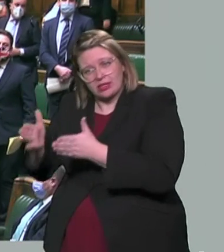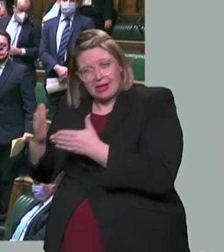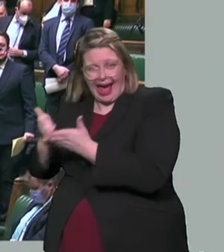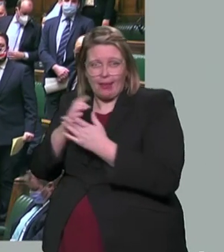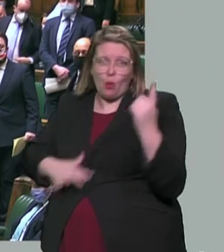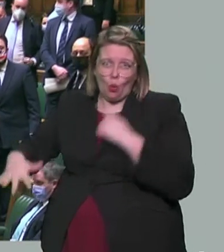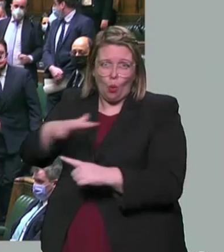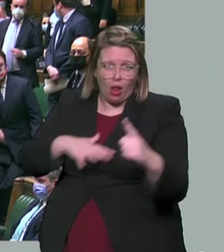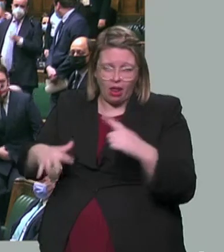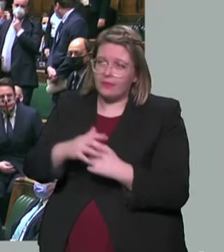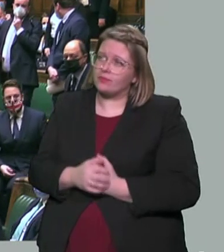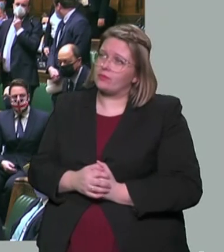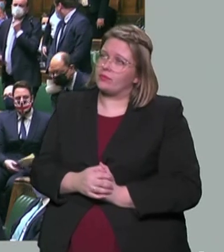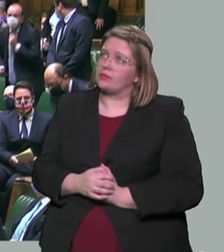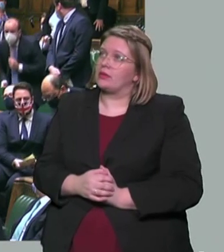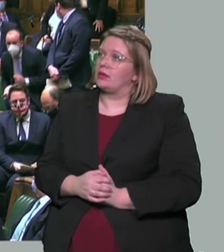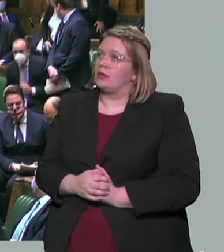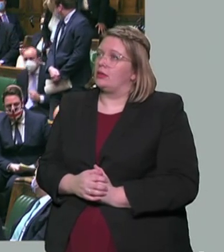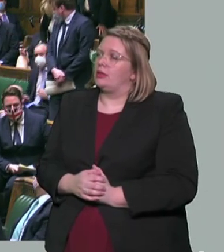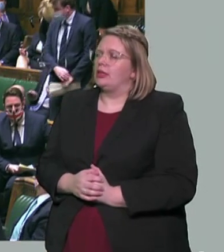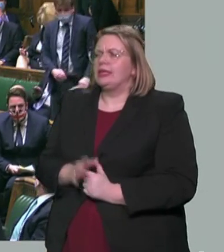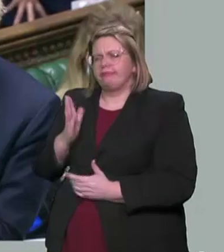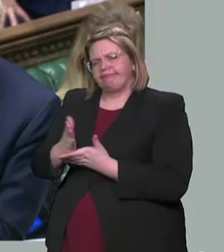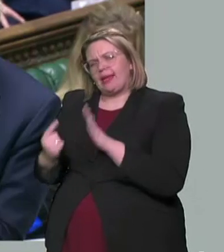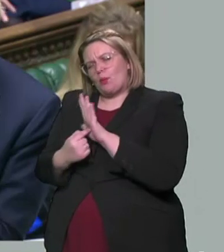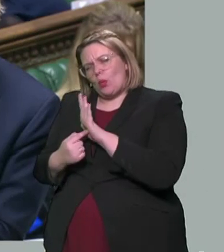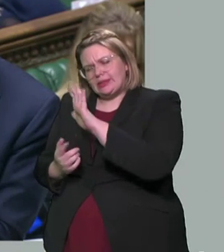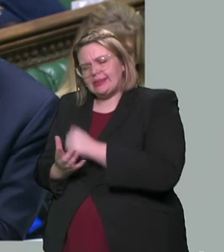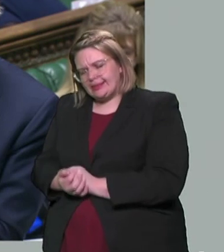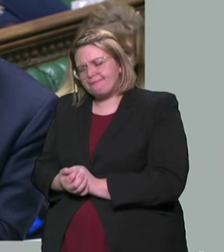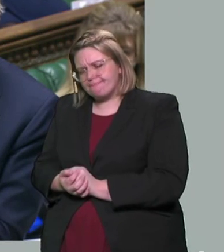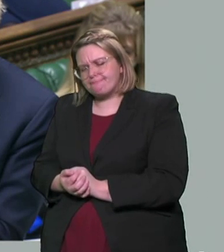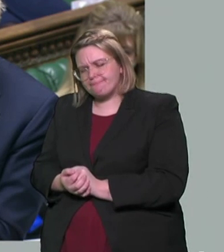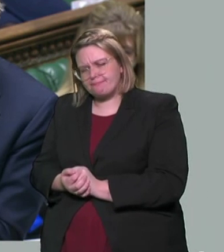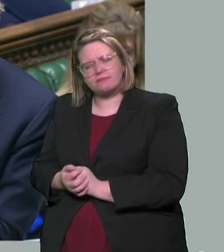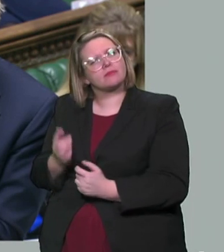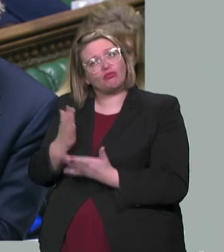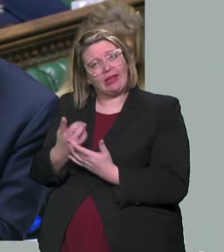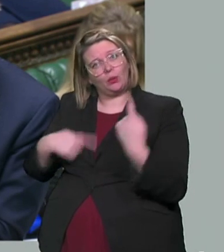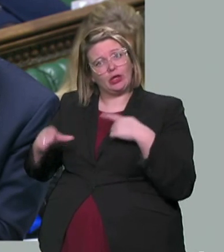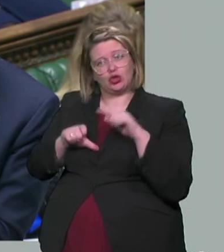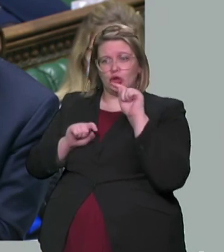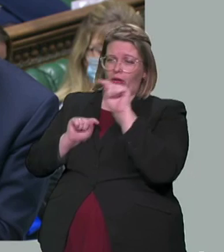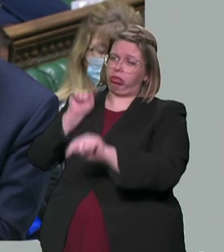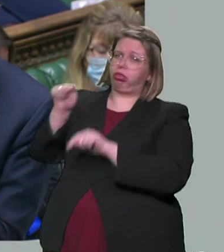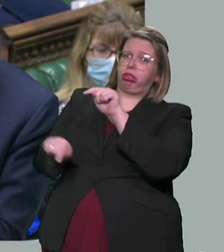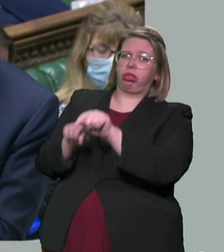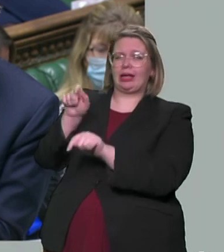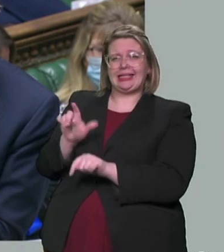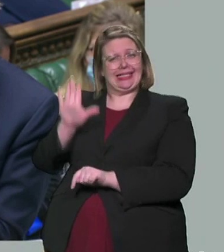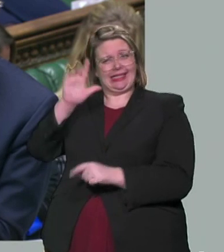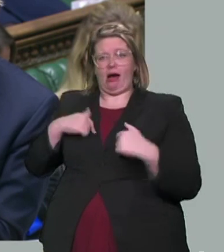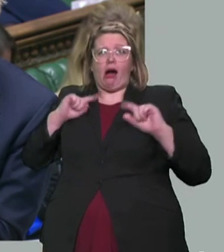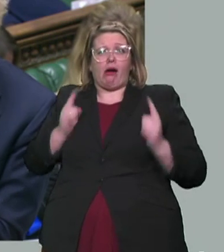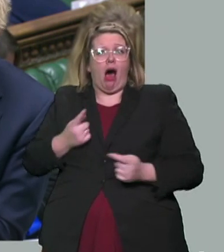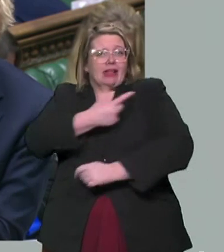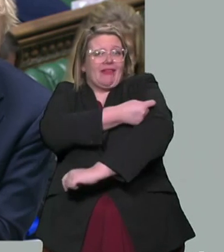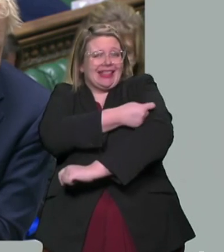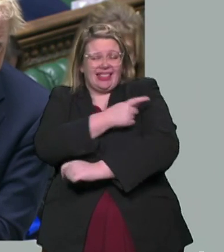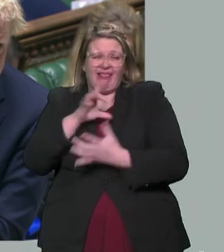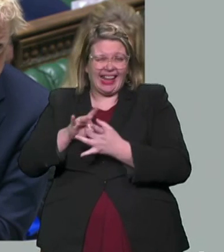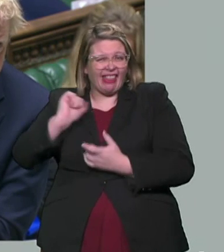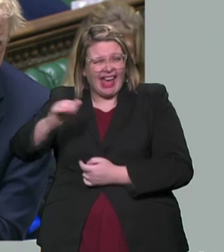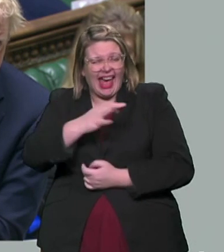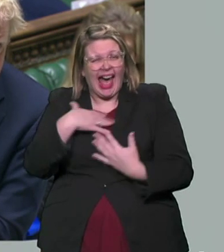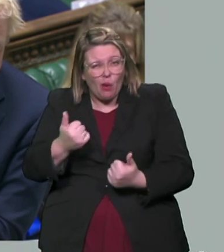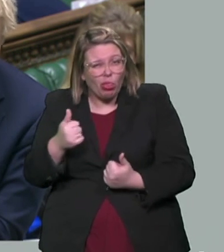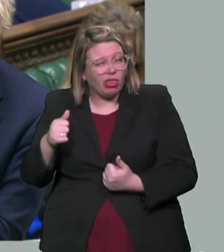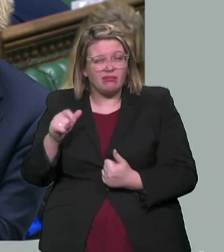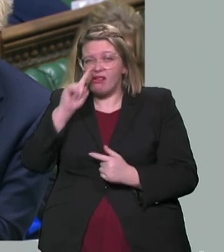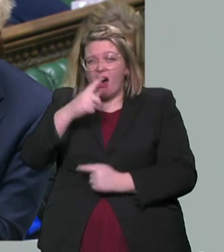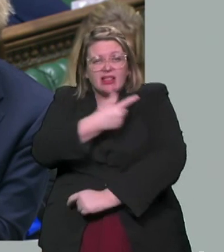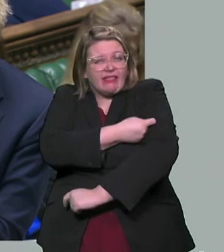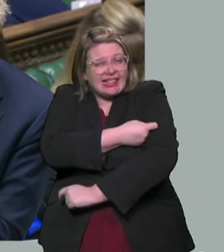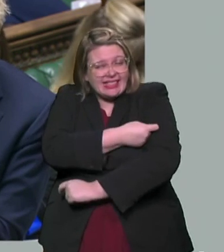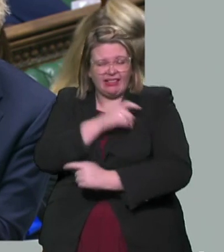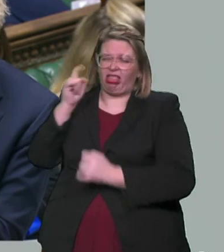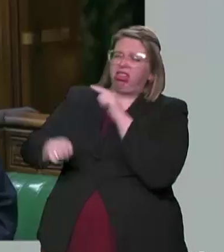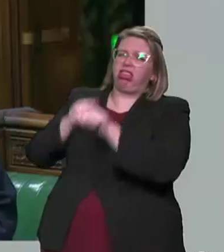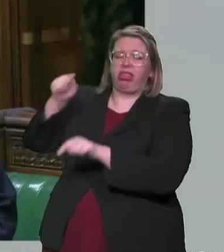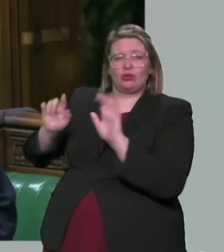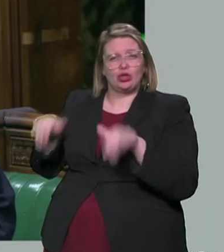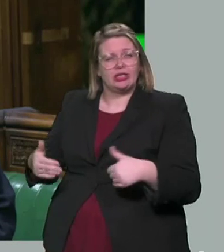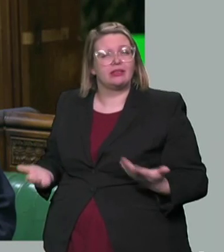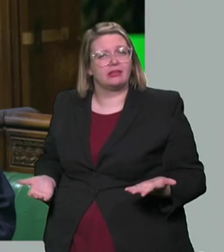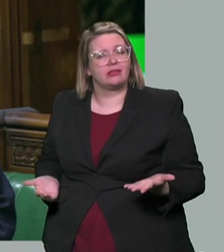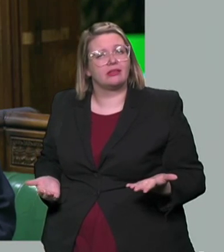My honourable Friend makes a very powerful and important point: we should not bully or demonise those who, for medical reasons or for whatever reason, simply cannot get vaccinated.